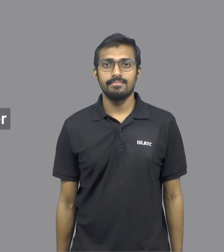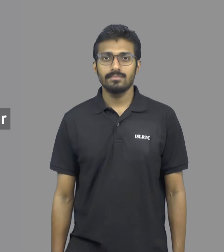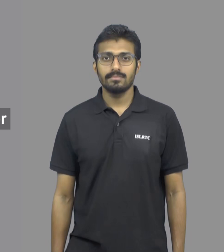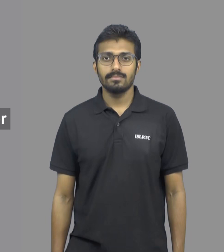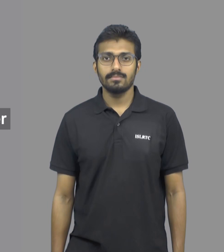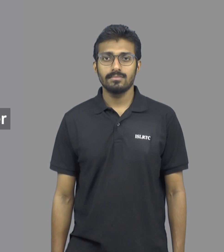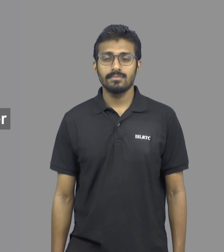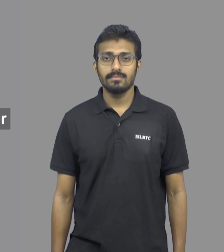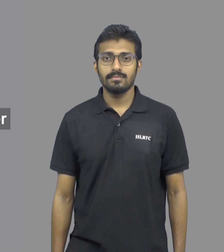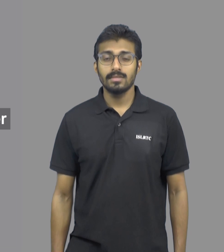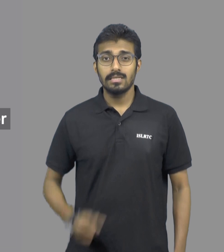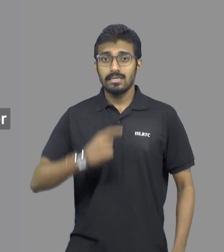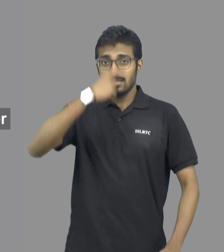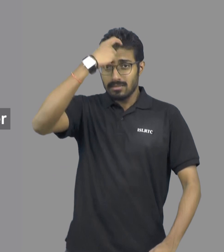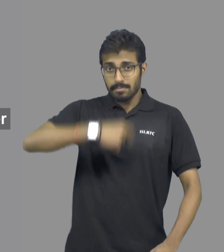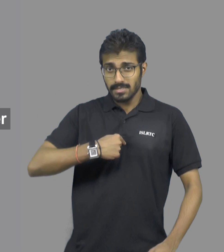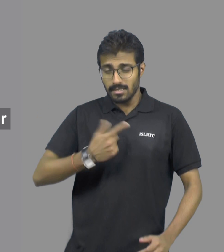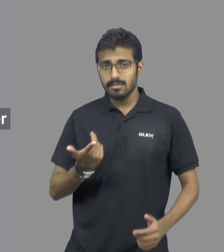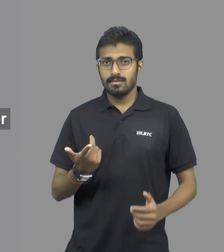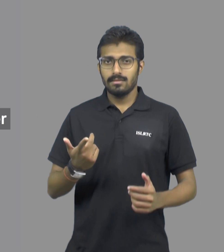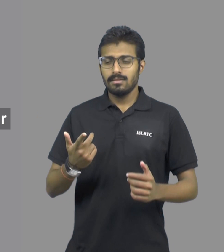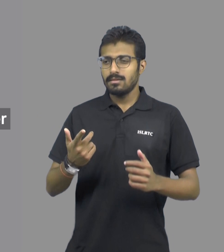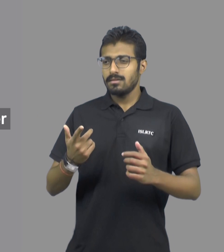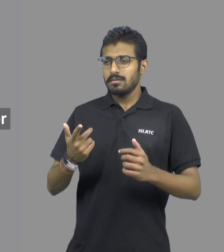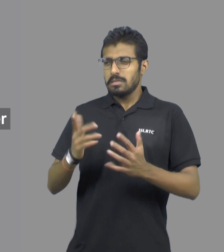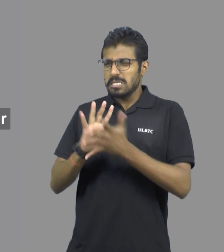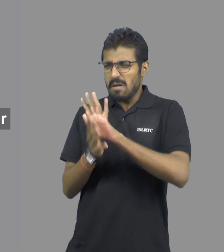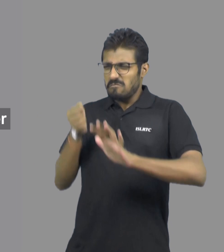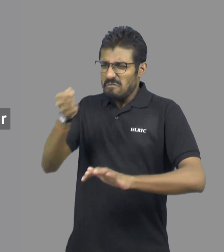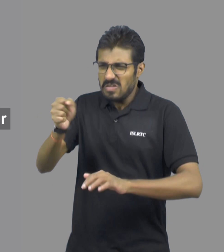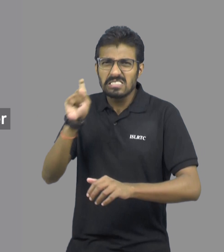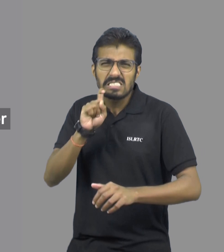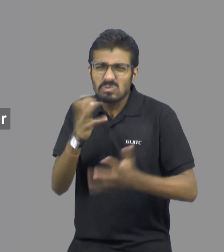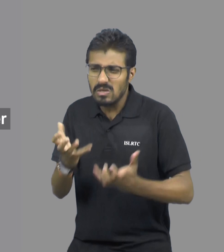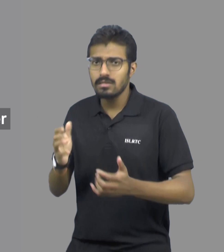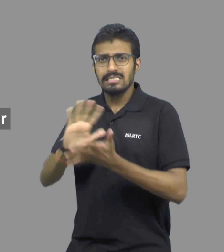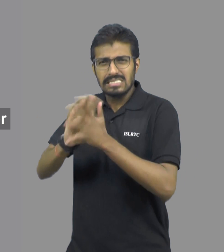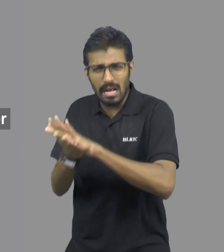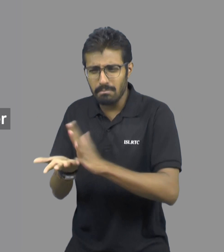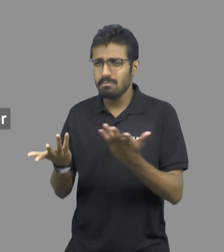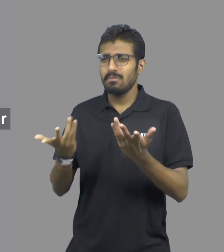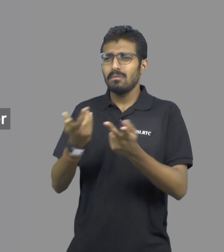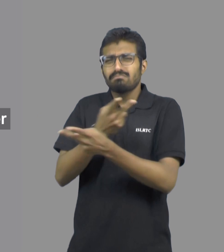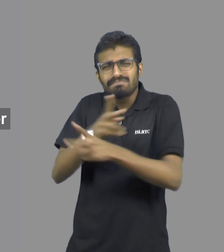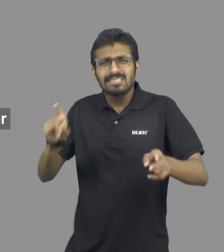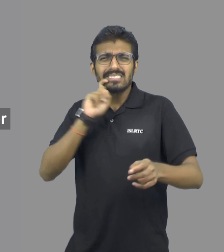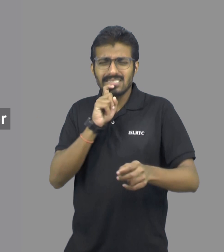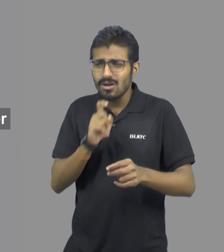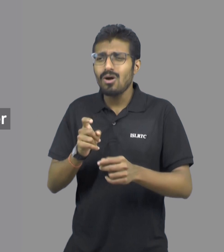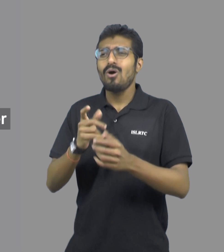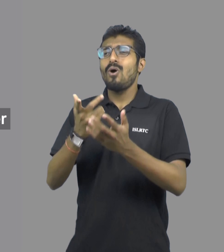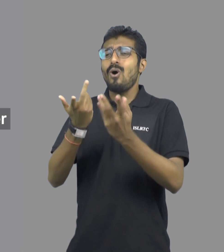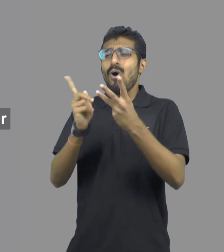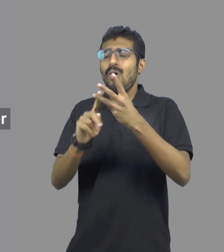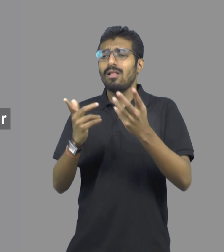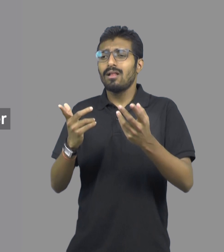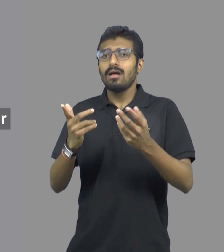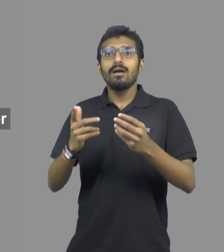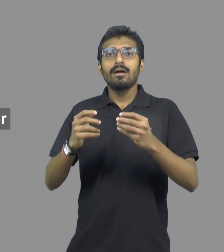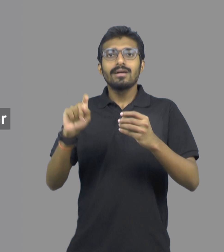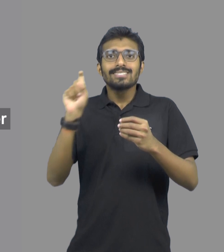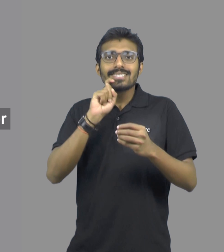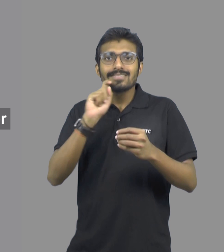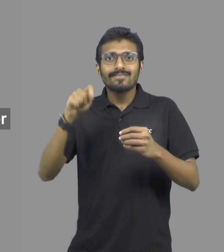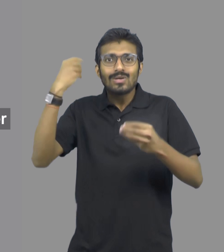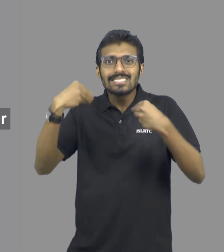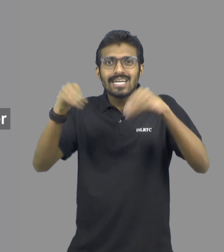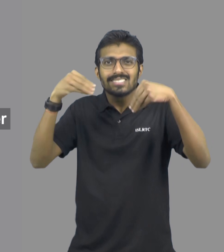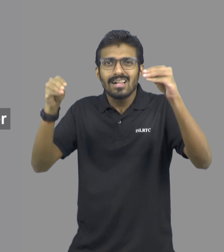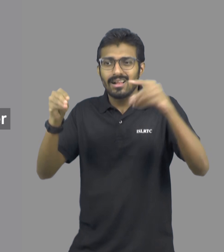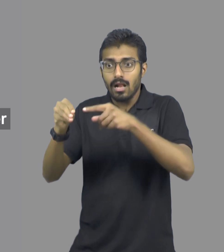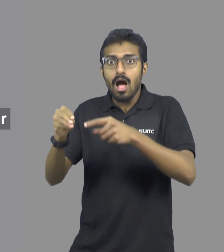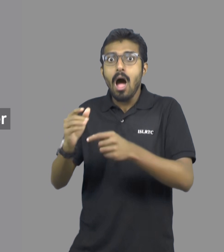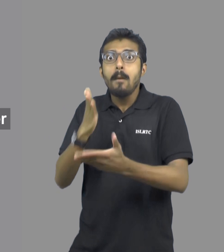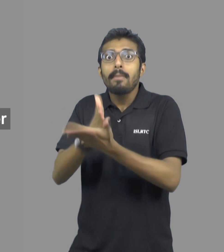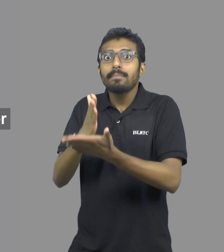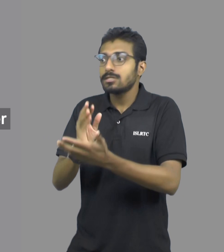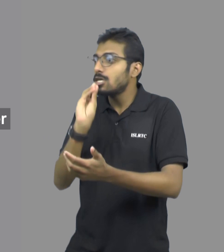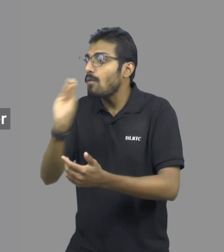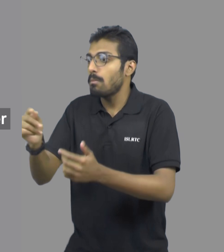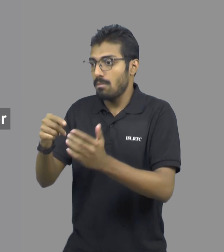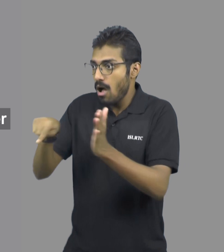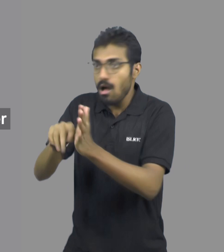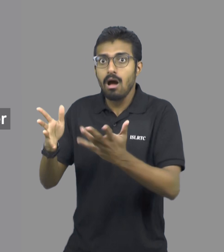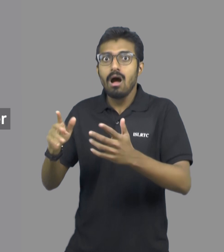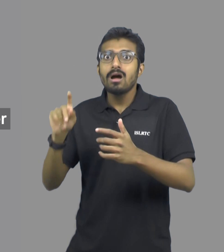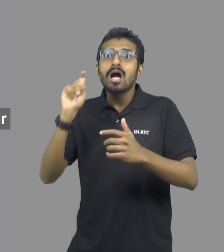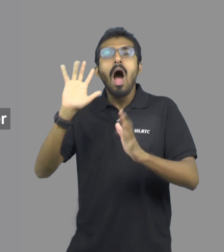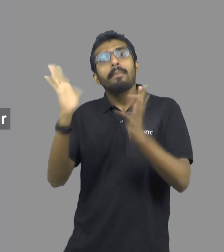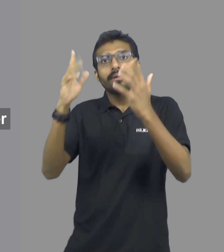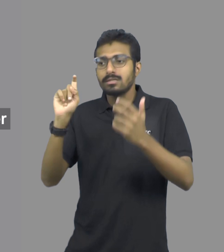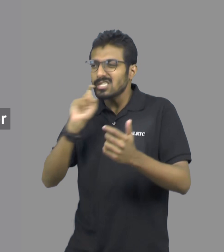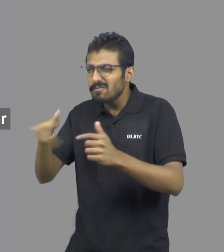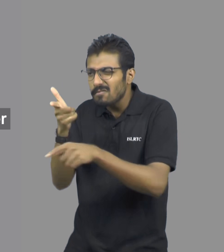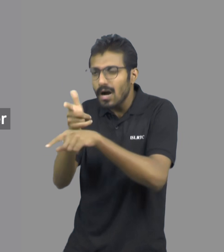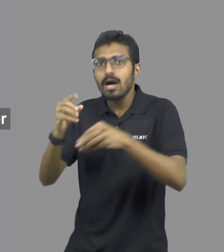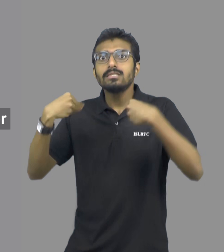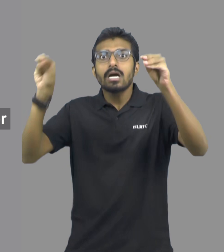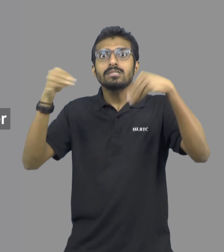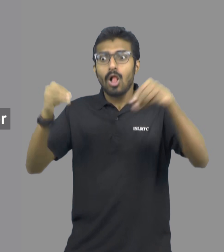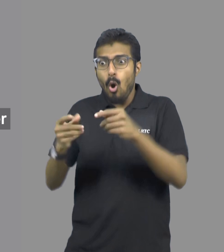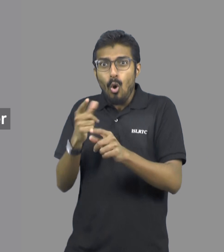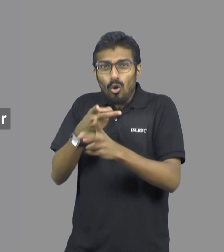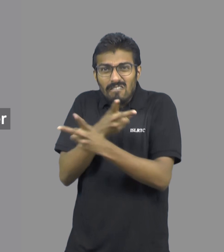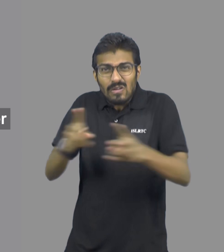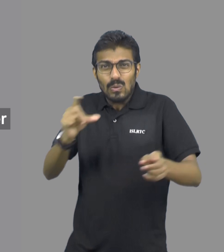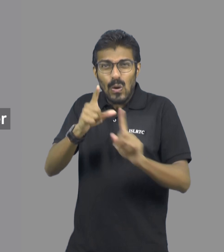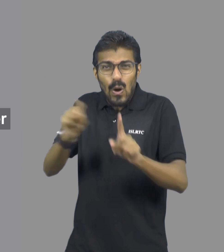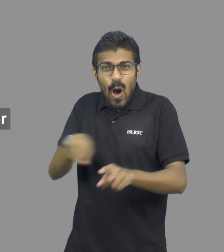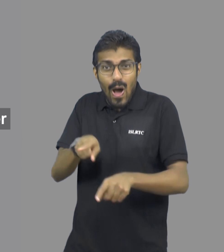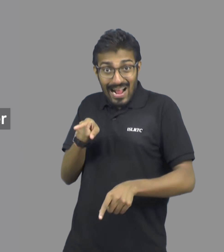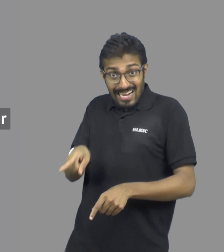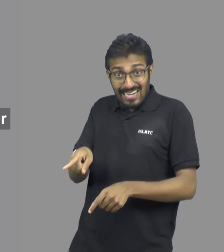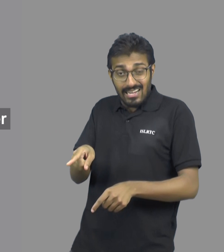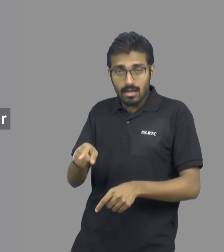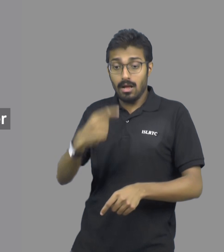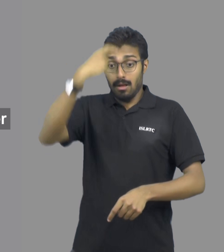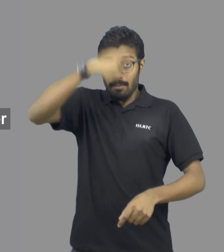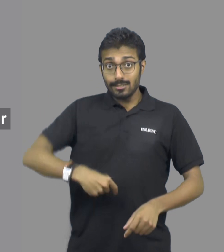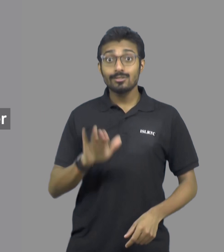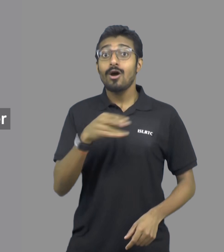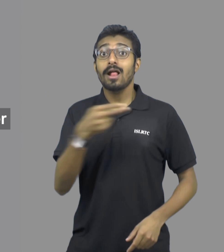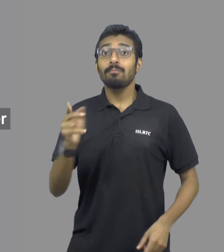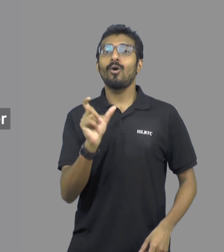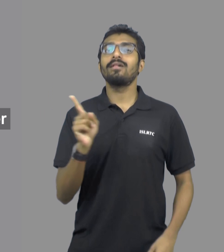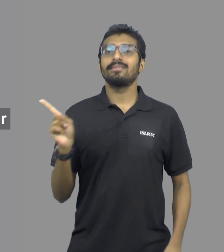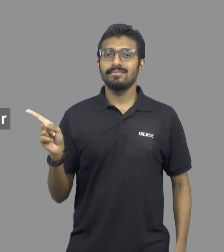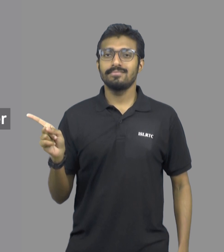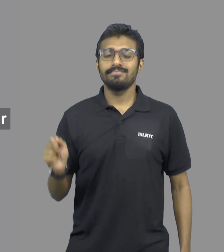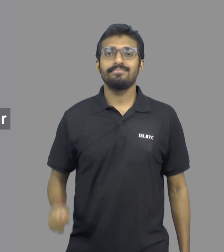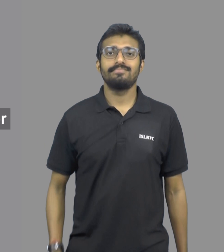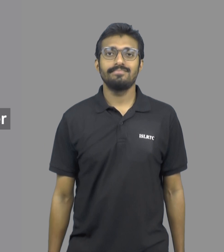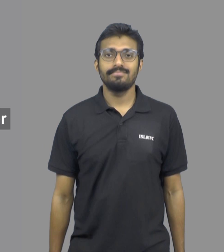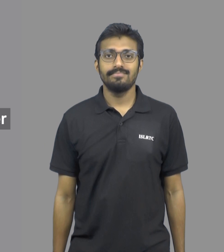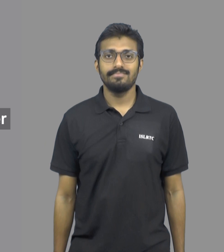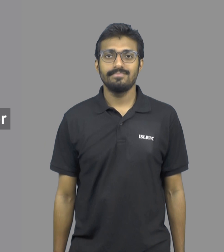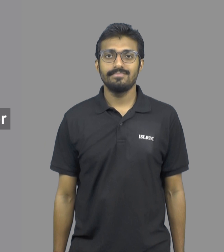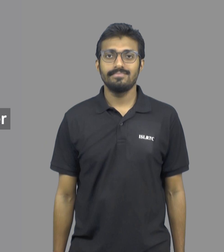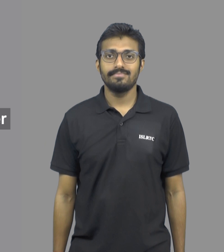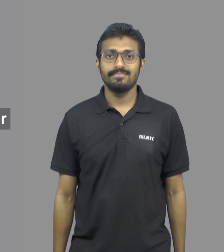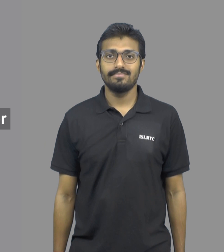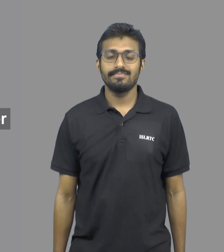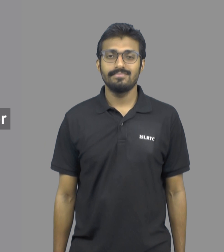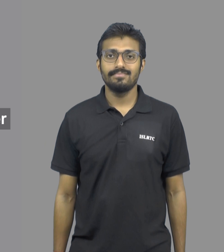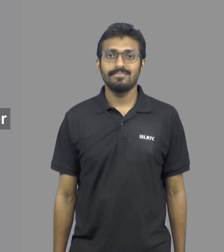Sex Offender